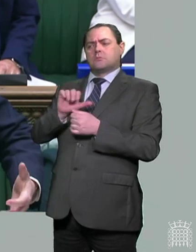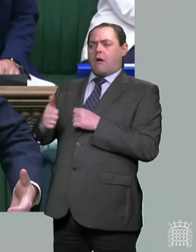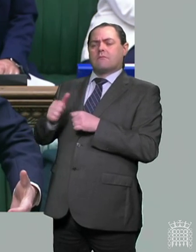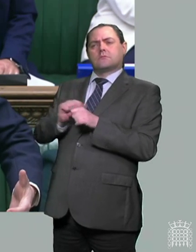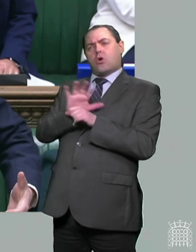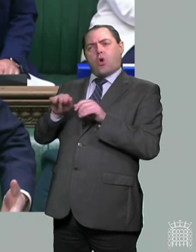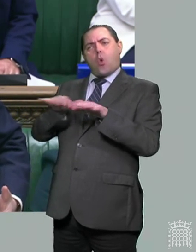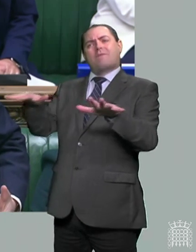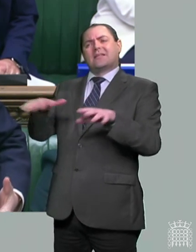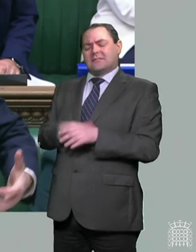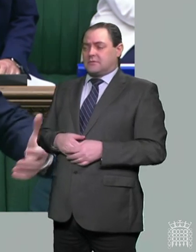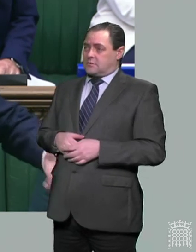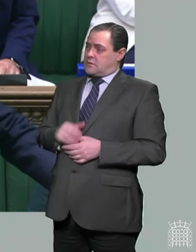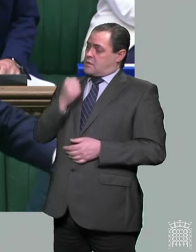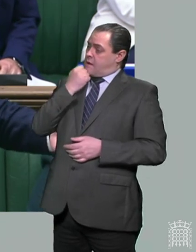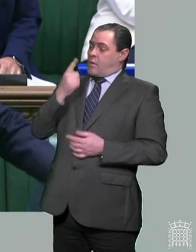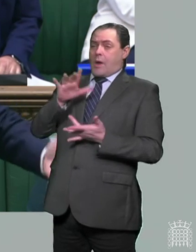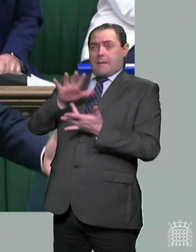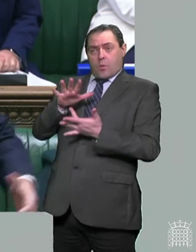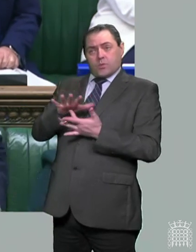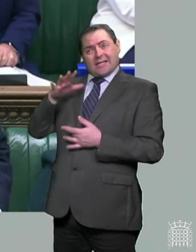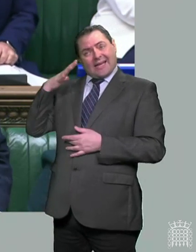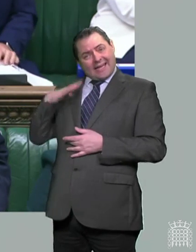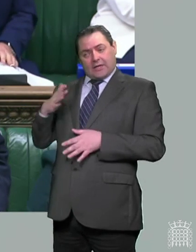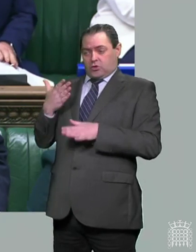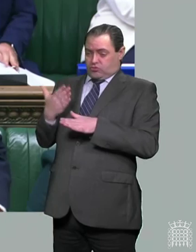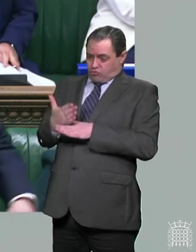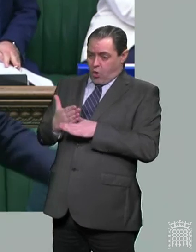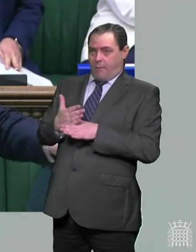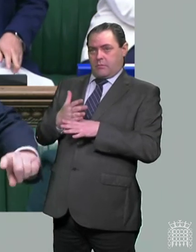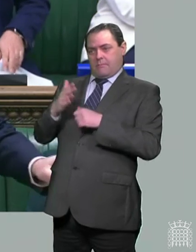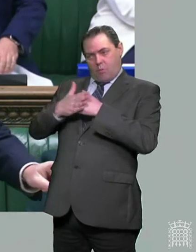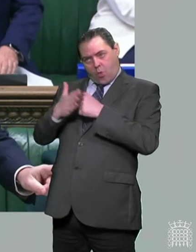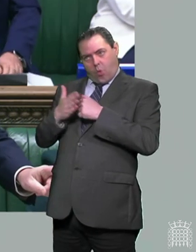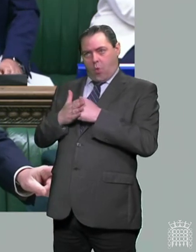The most important thing is to have a jobs-led economic recovery.